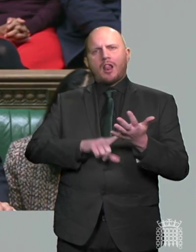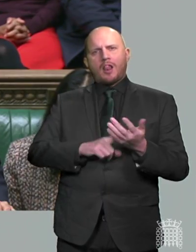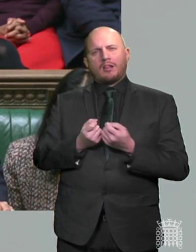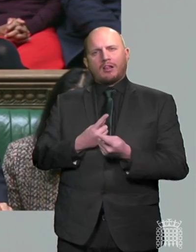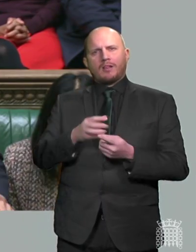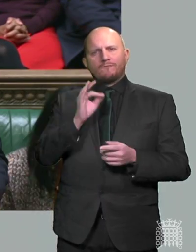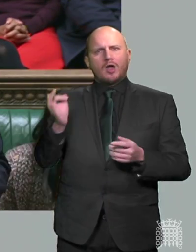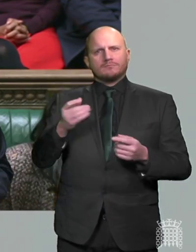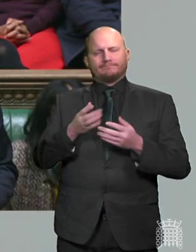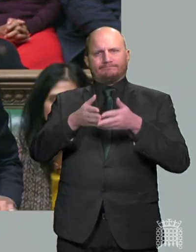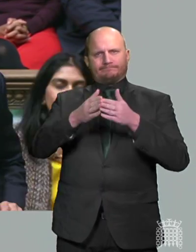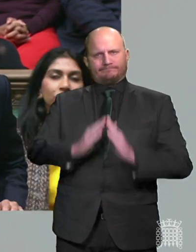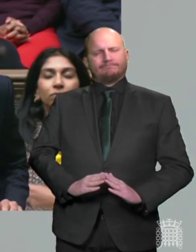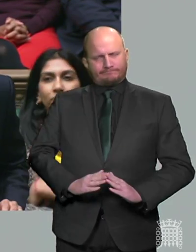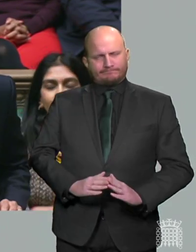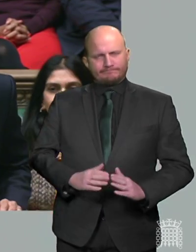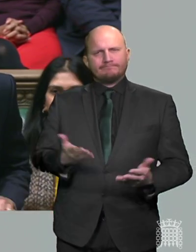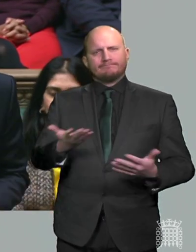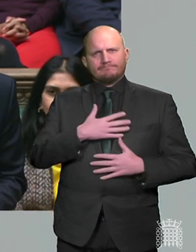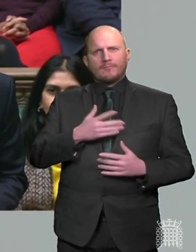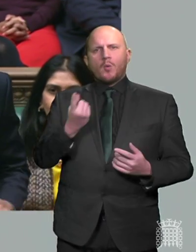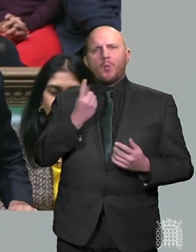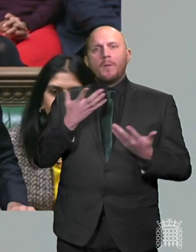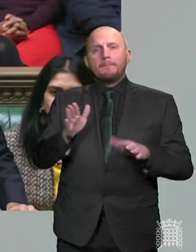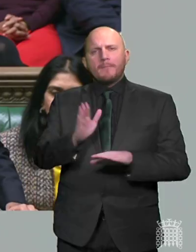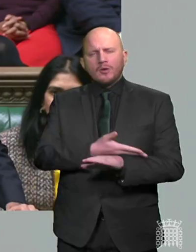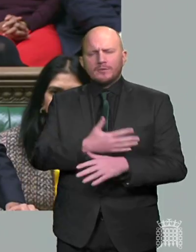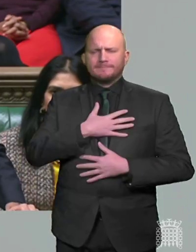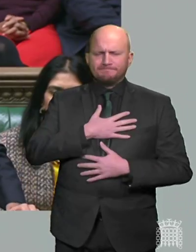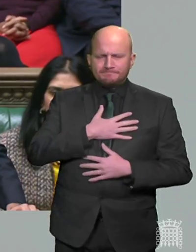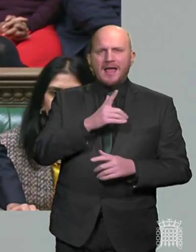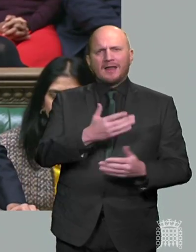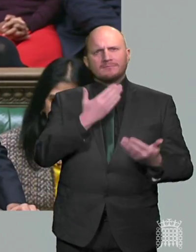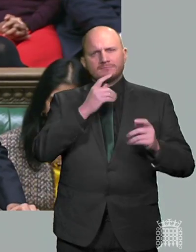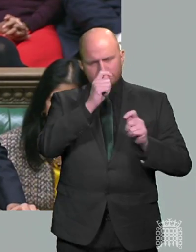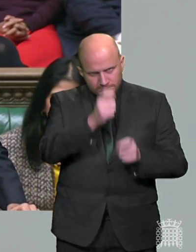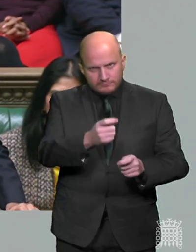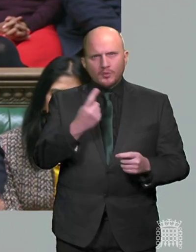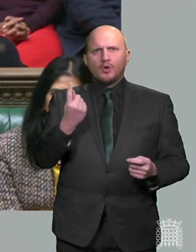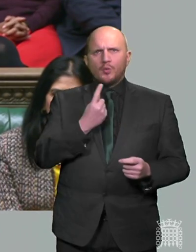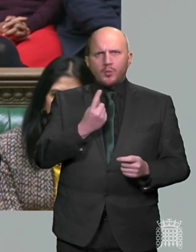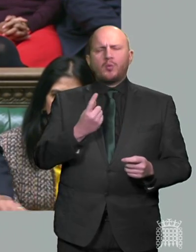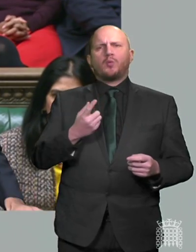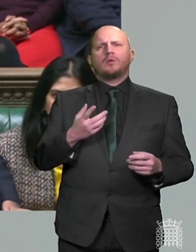Our hearts go out to all those affected, and our tributes to those involved in the extensive rescue operation.